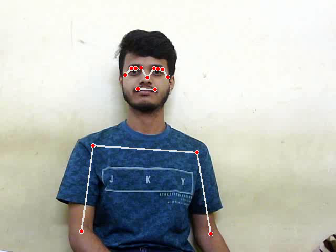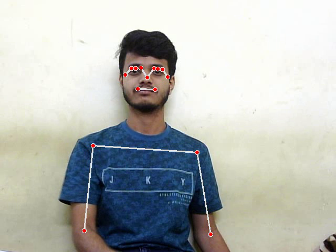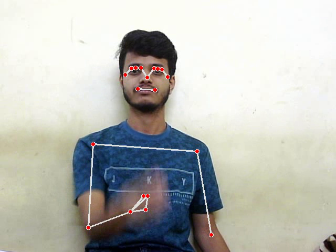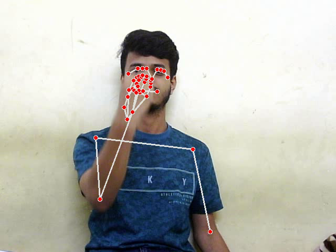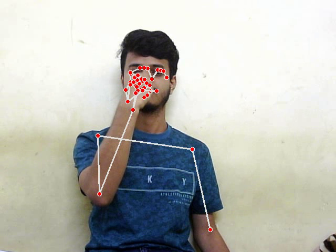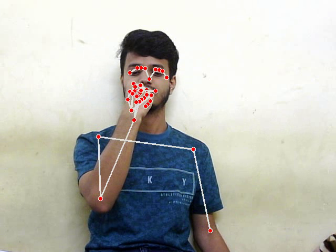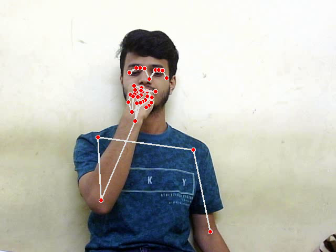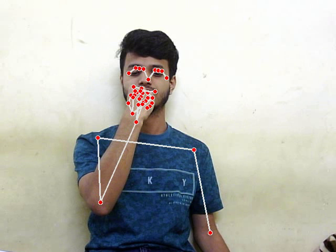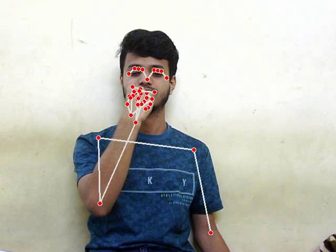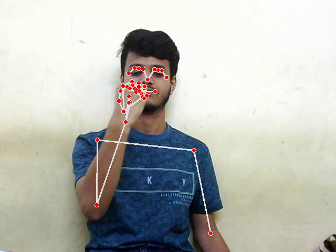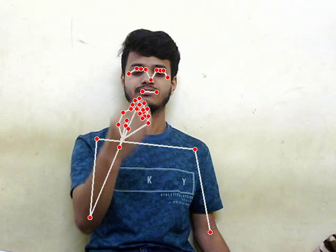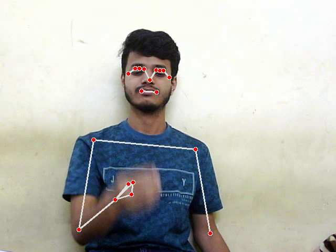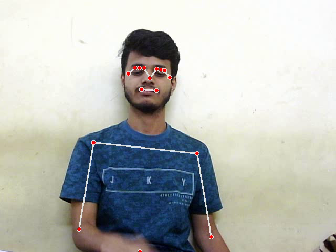eat